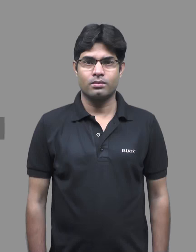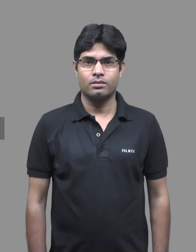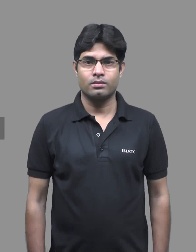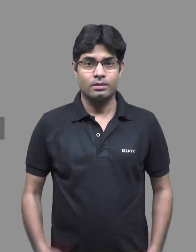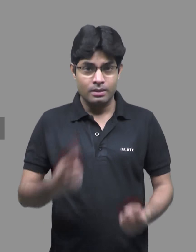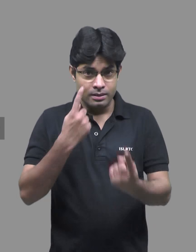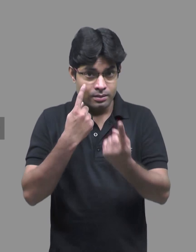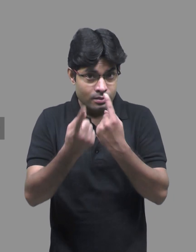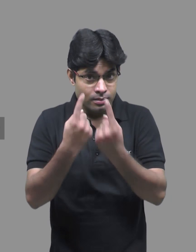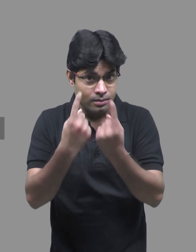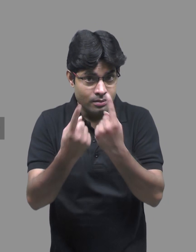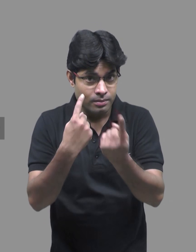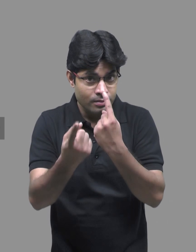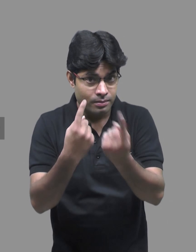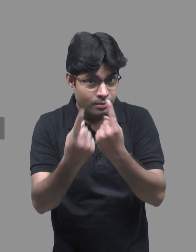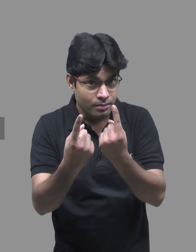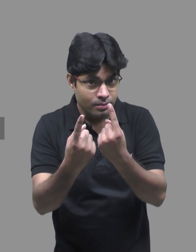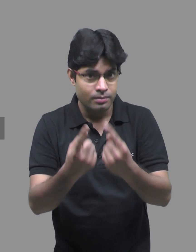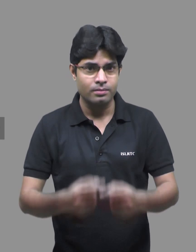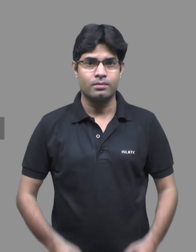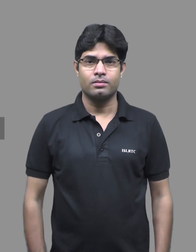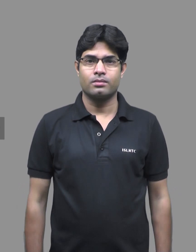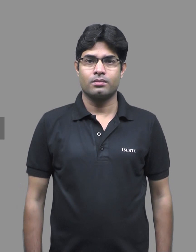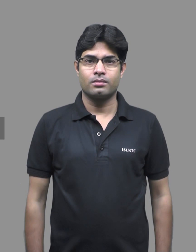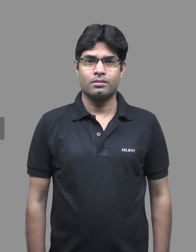Assess Check Investigate